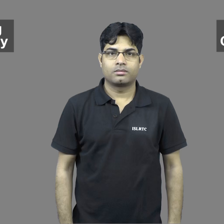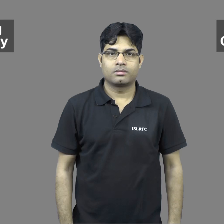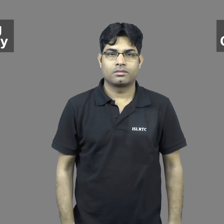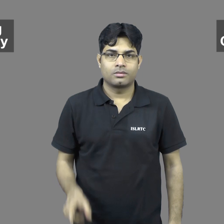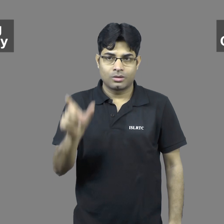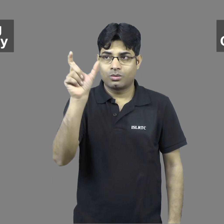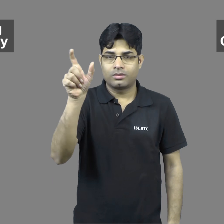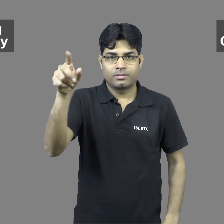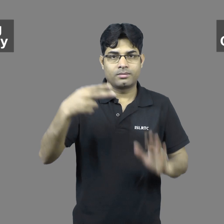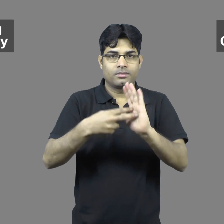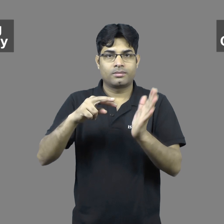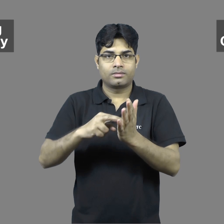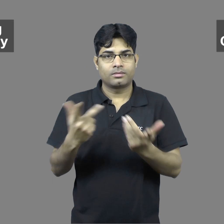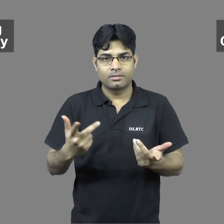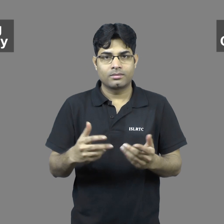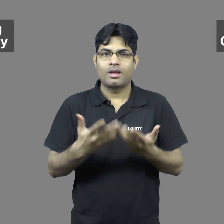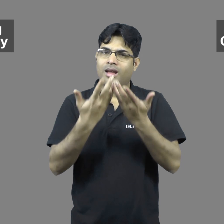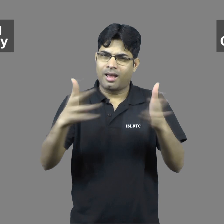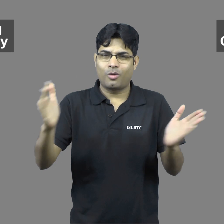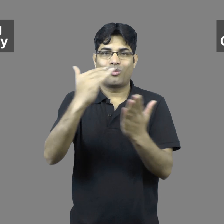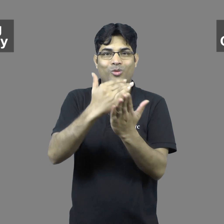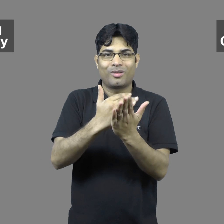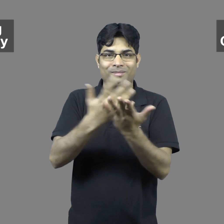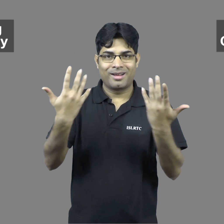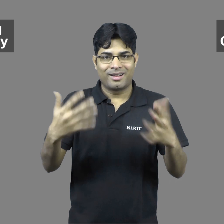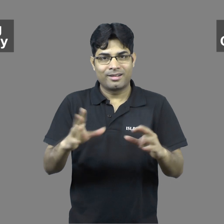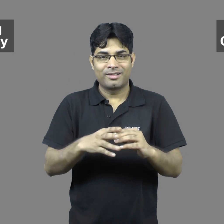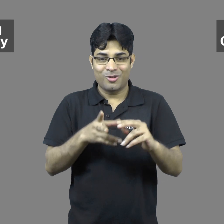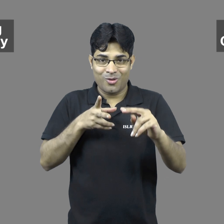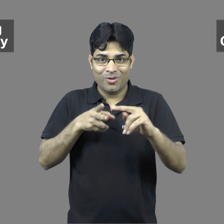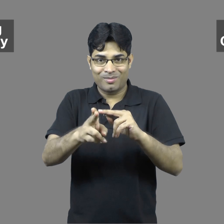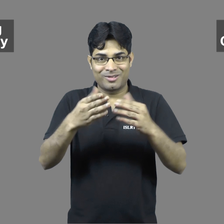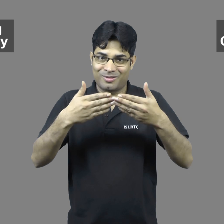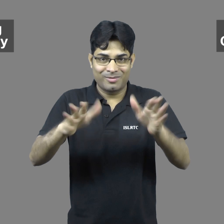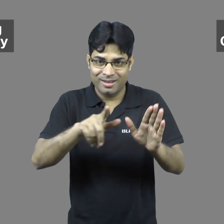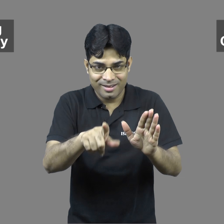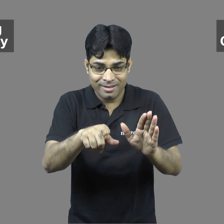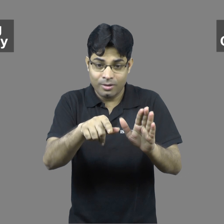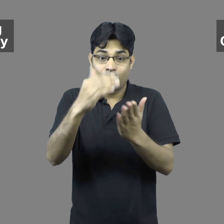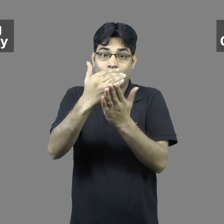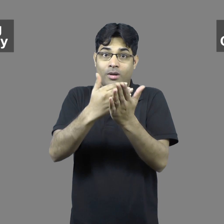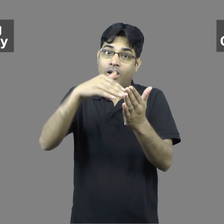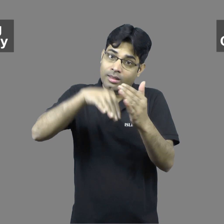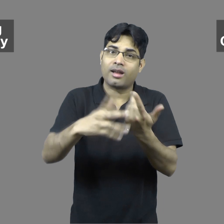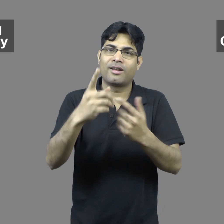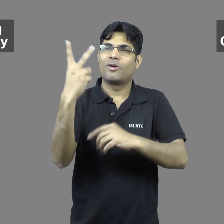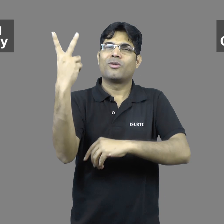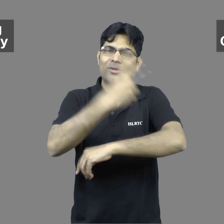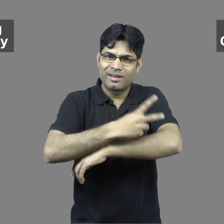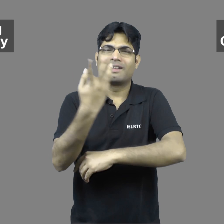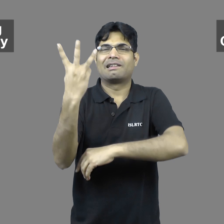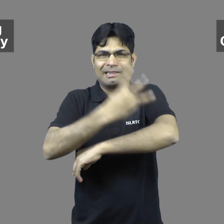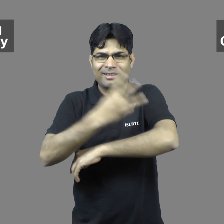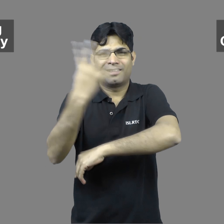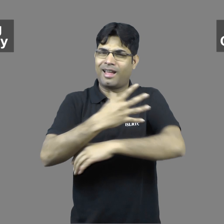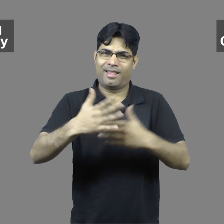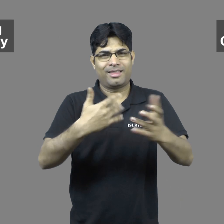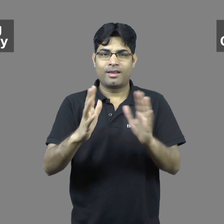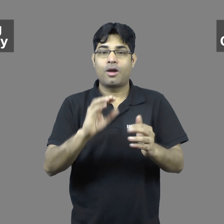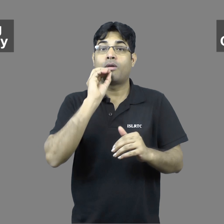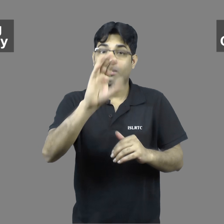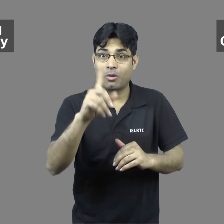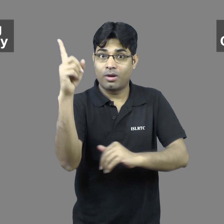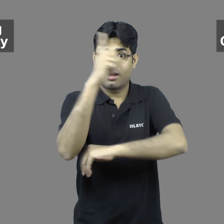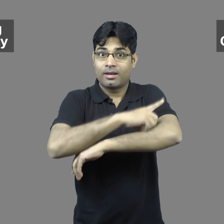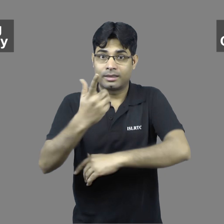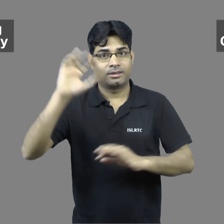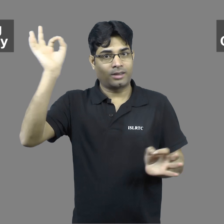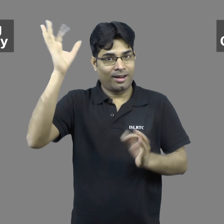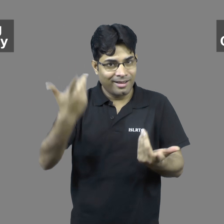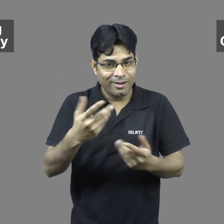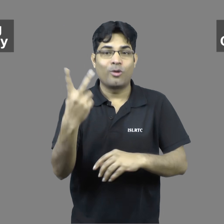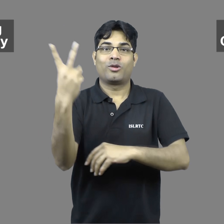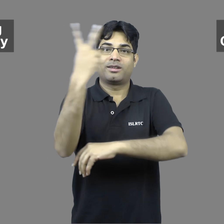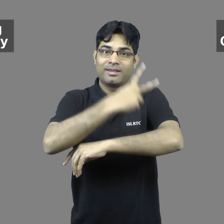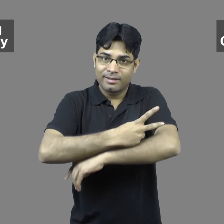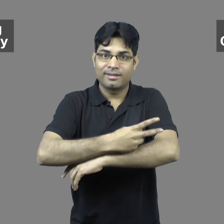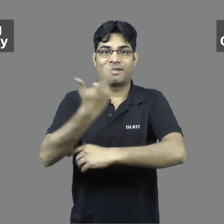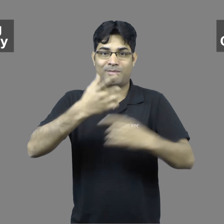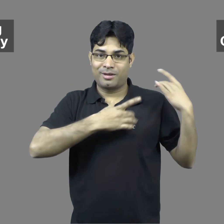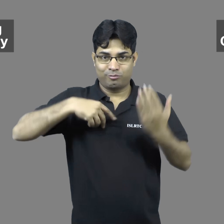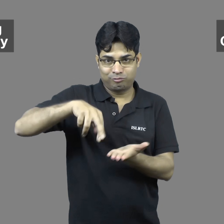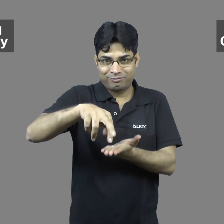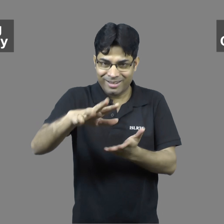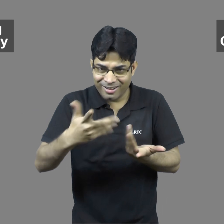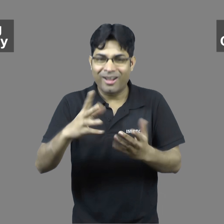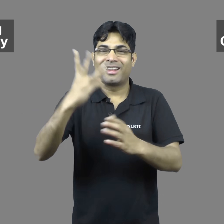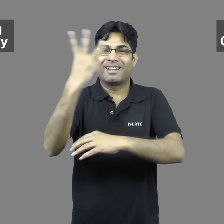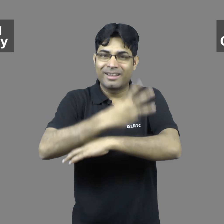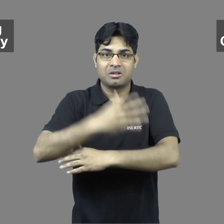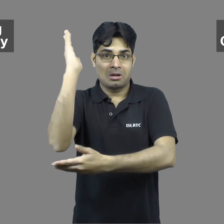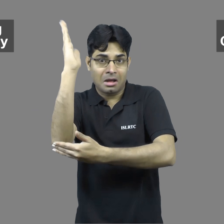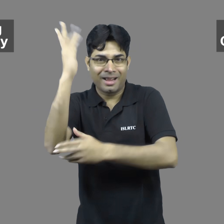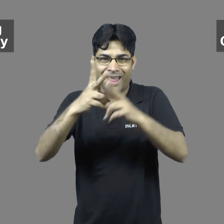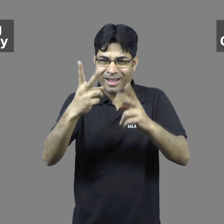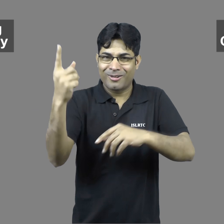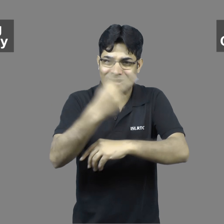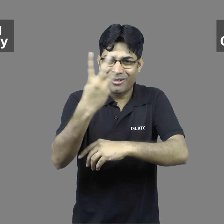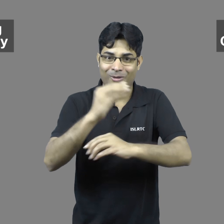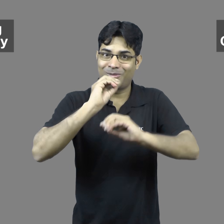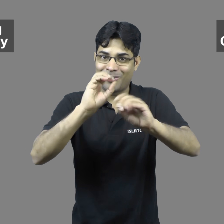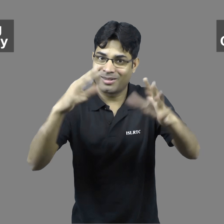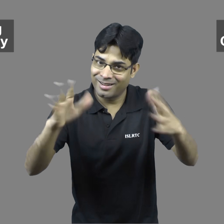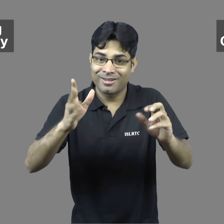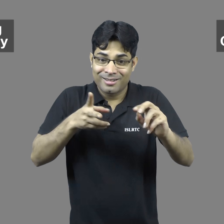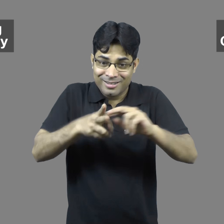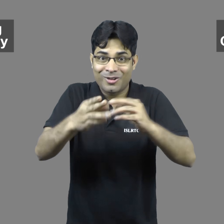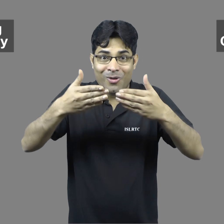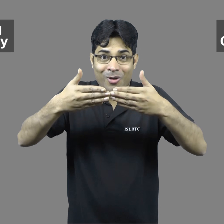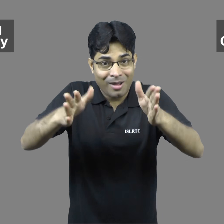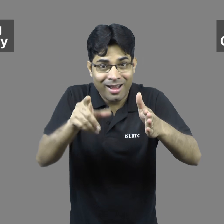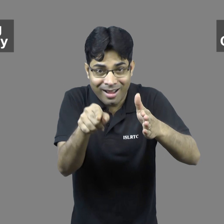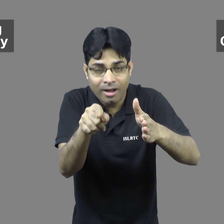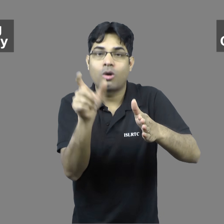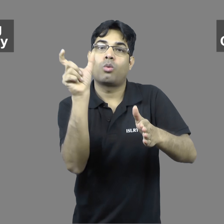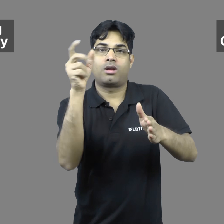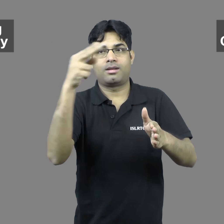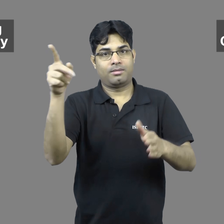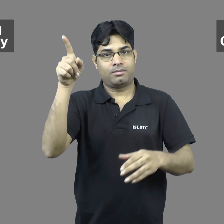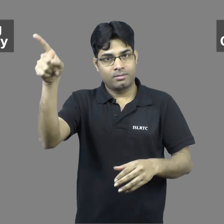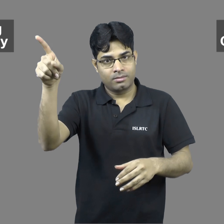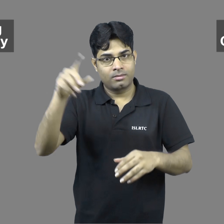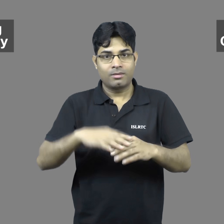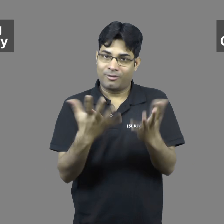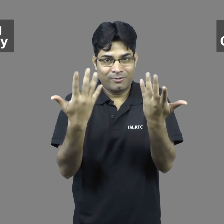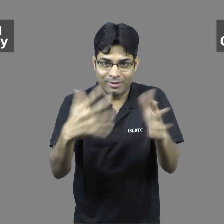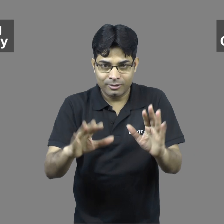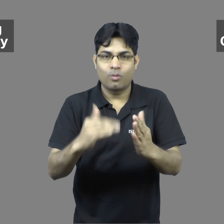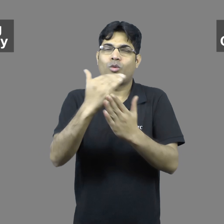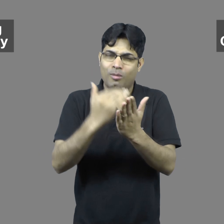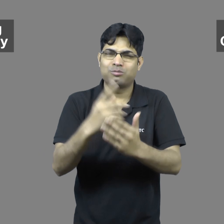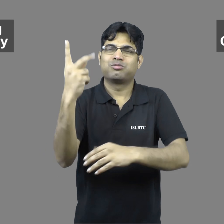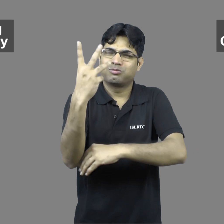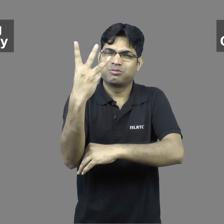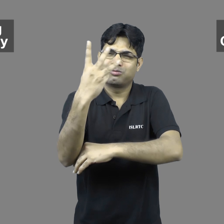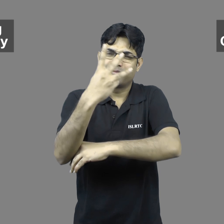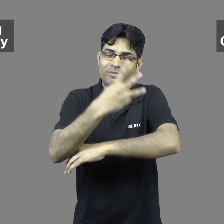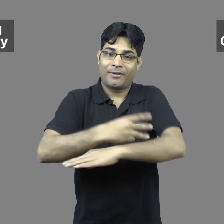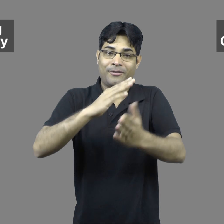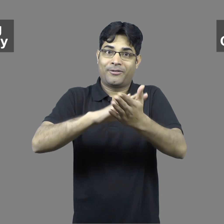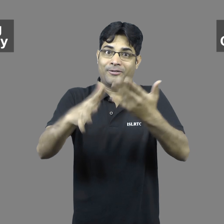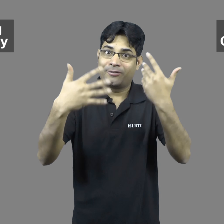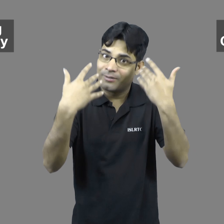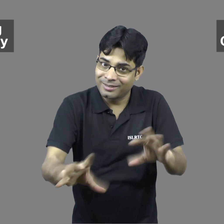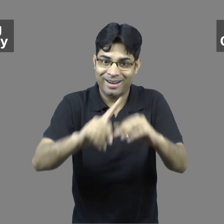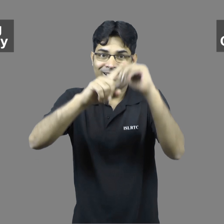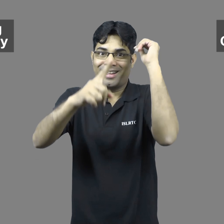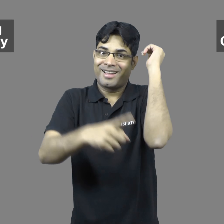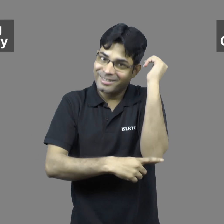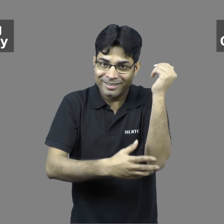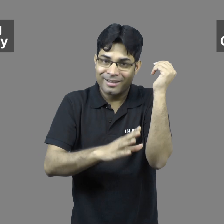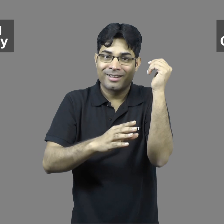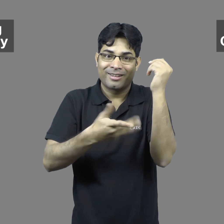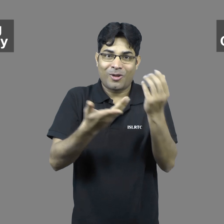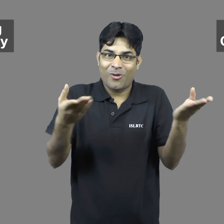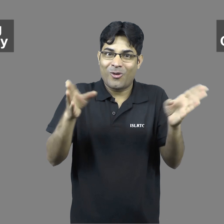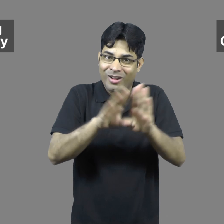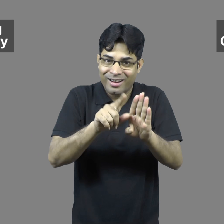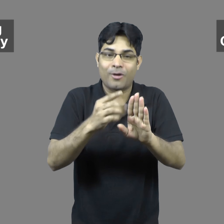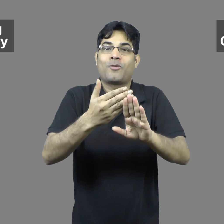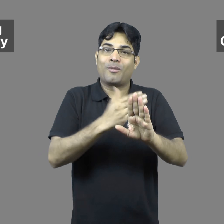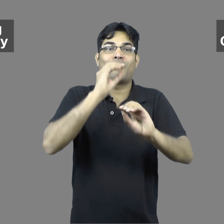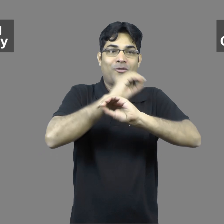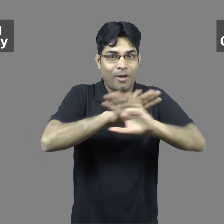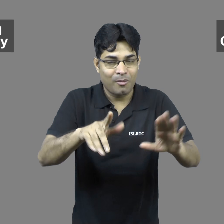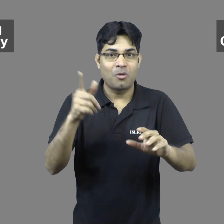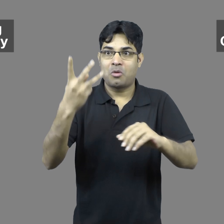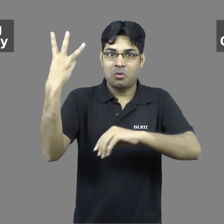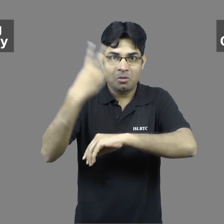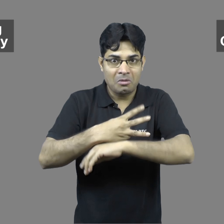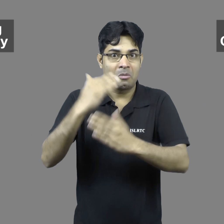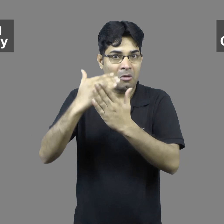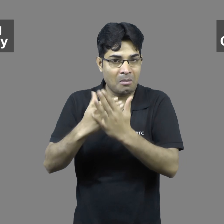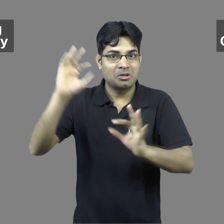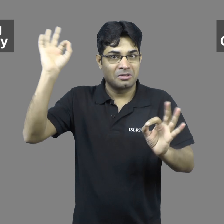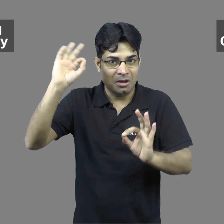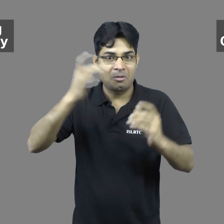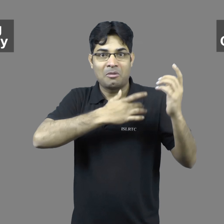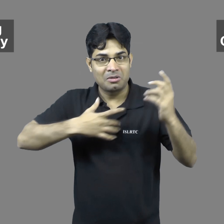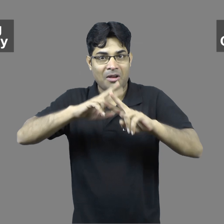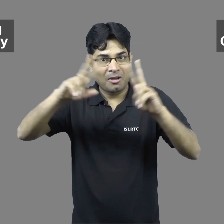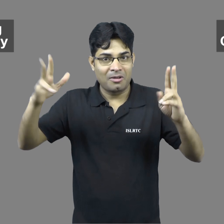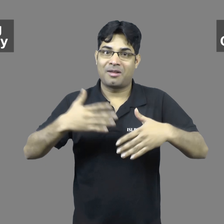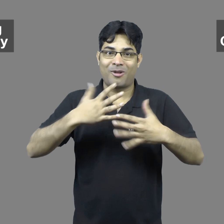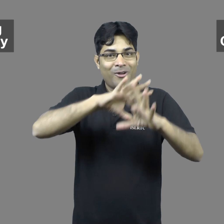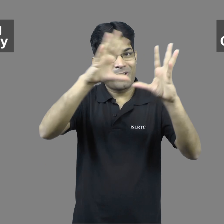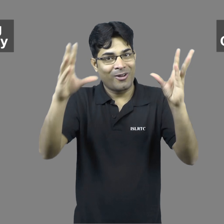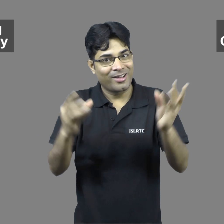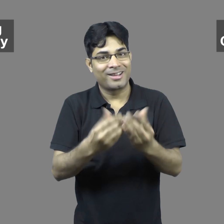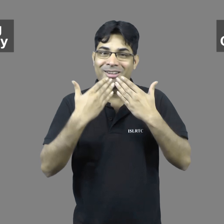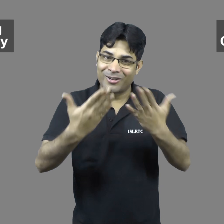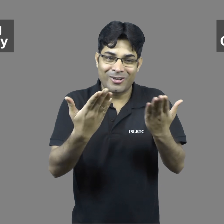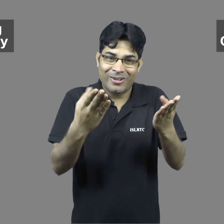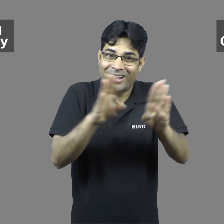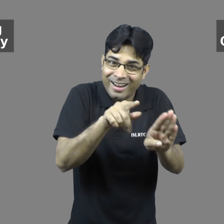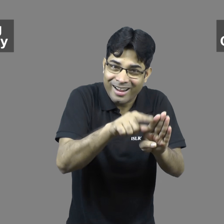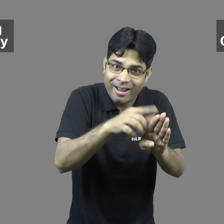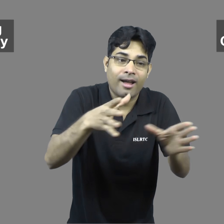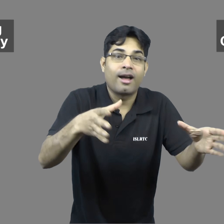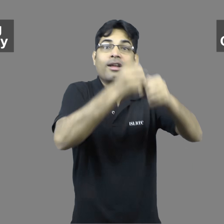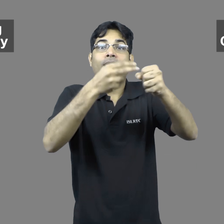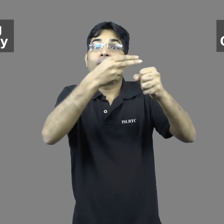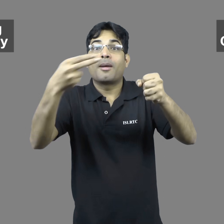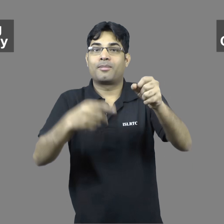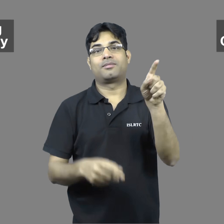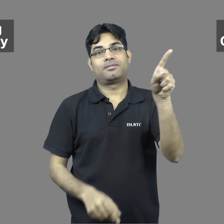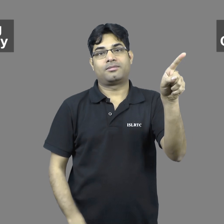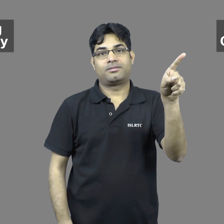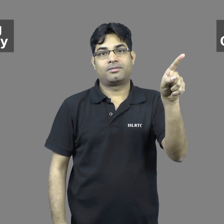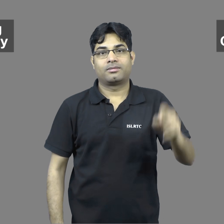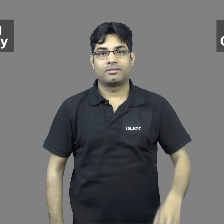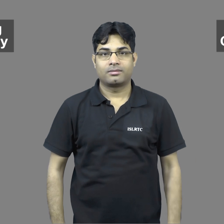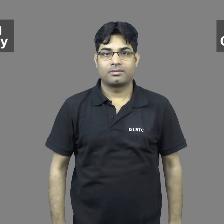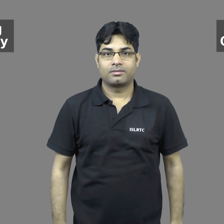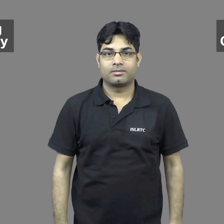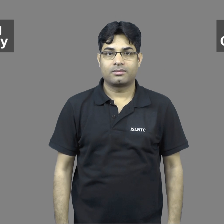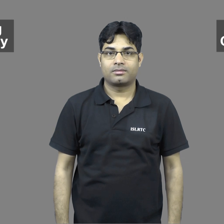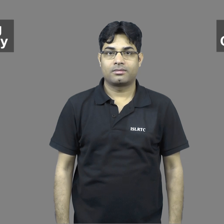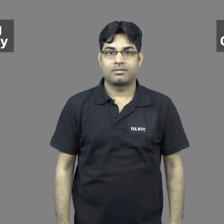Opening Ceremony Closing Ceremony